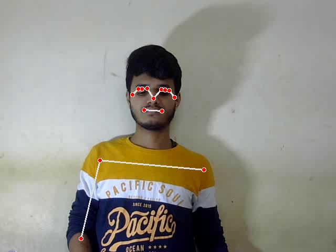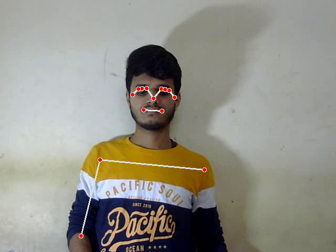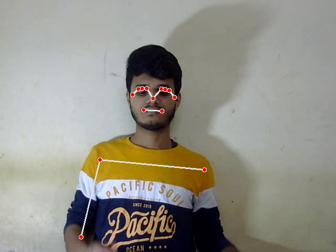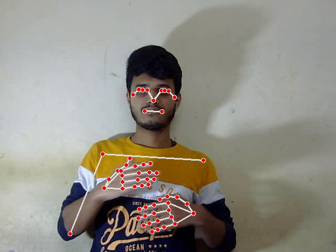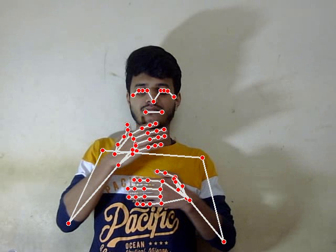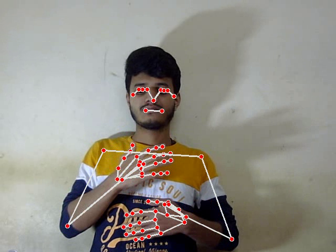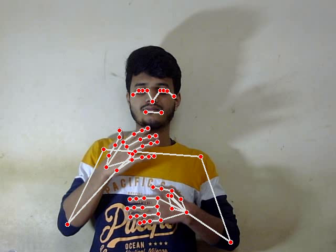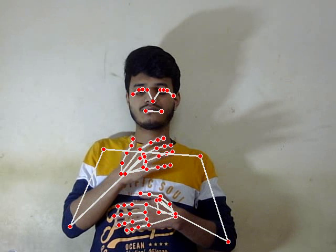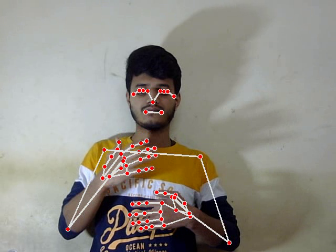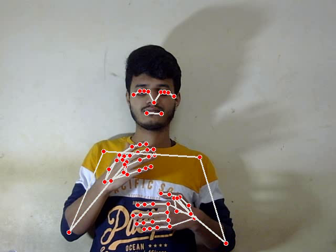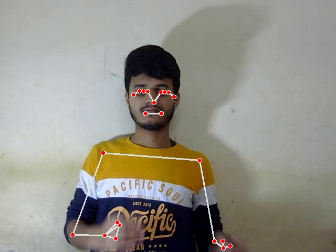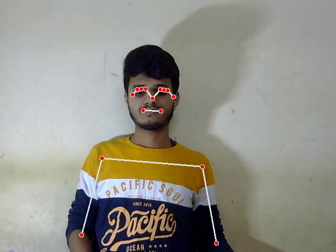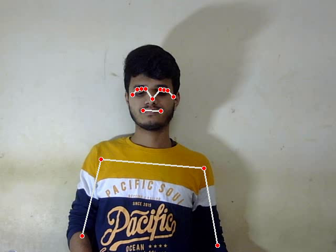happy